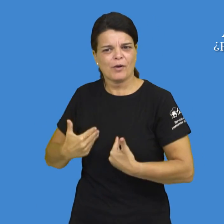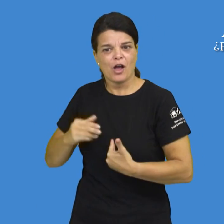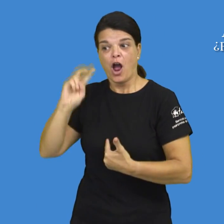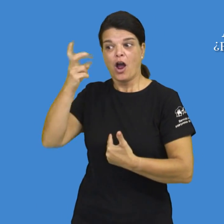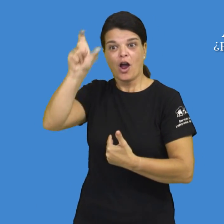otro